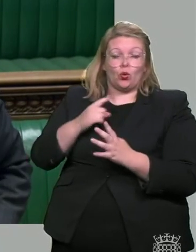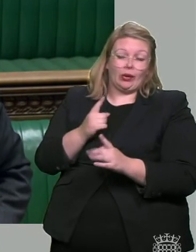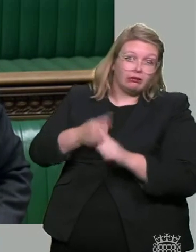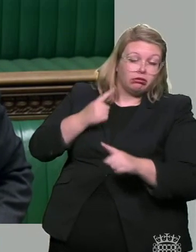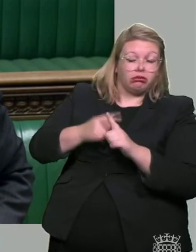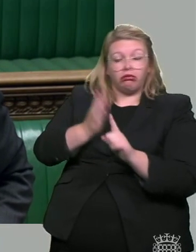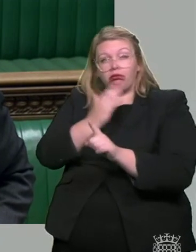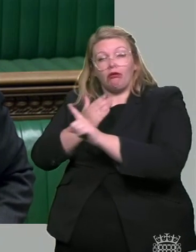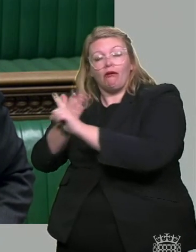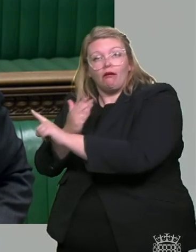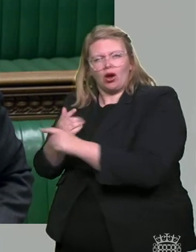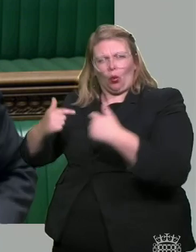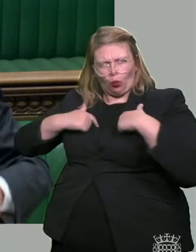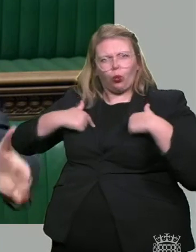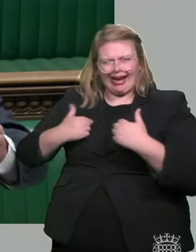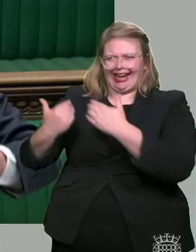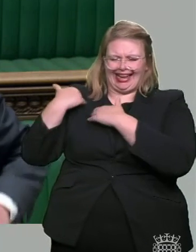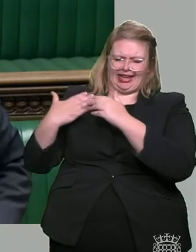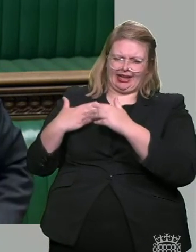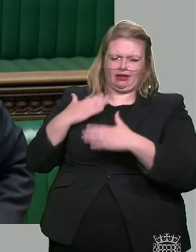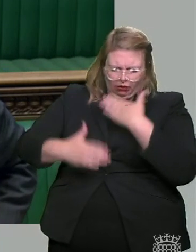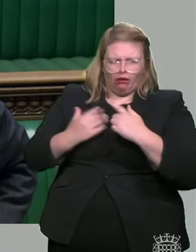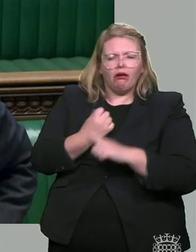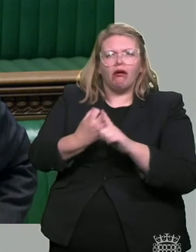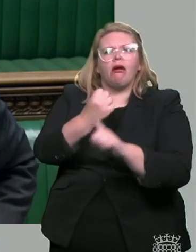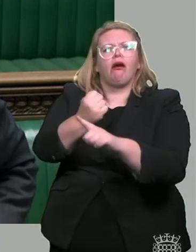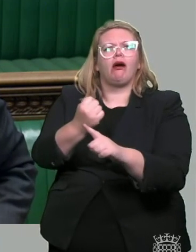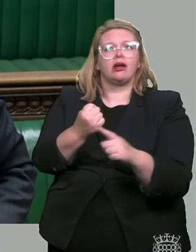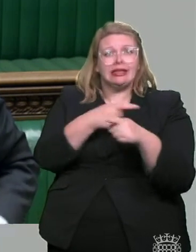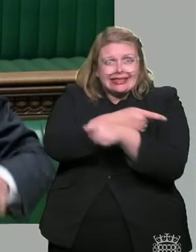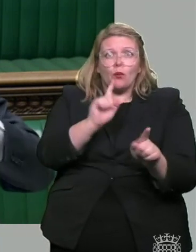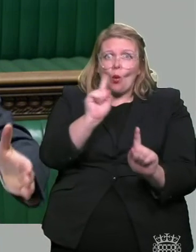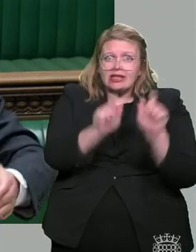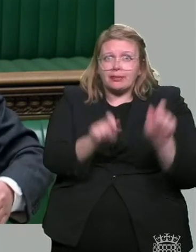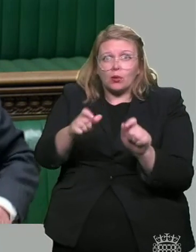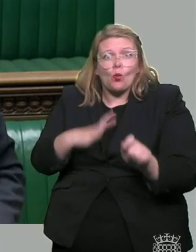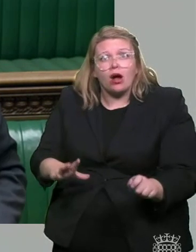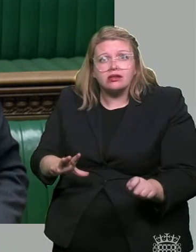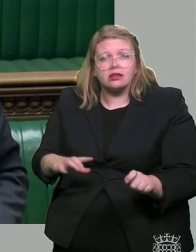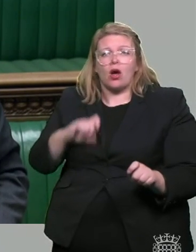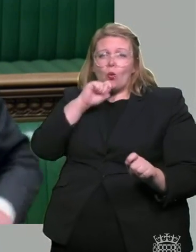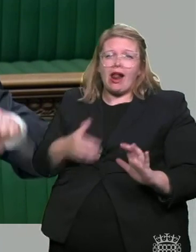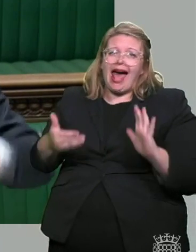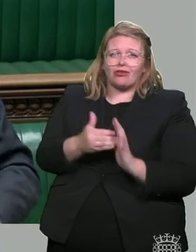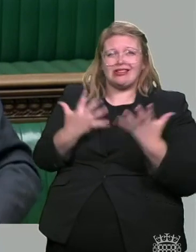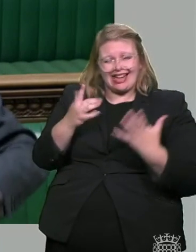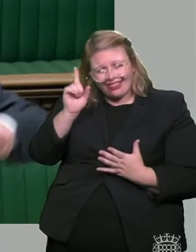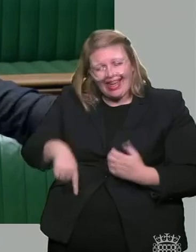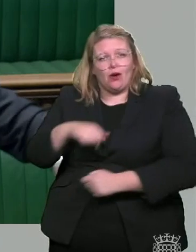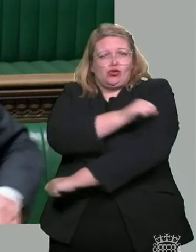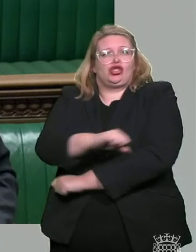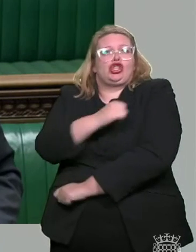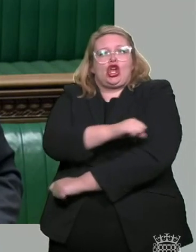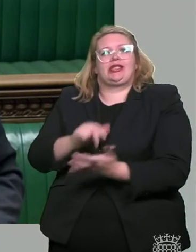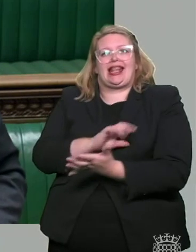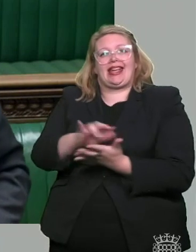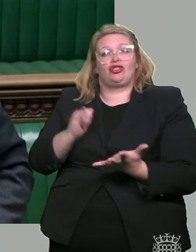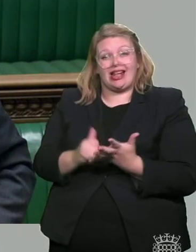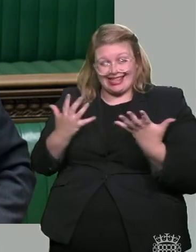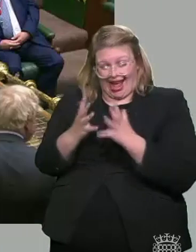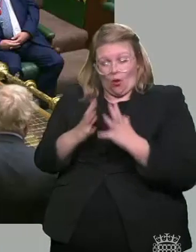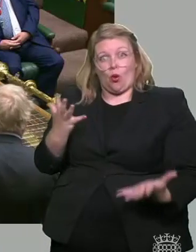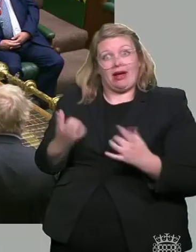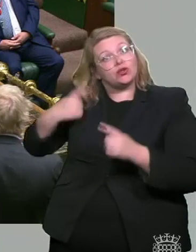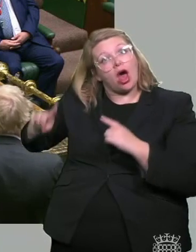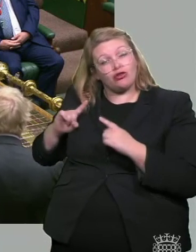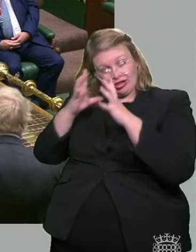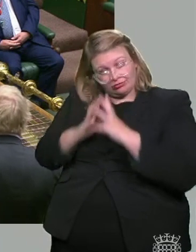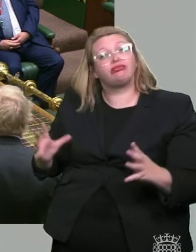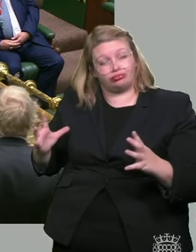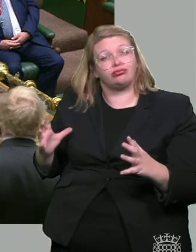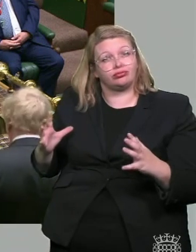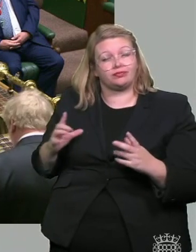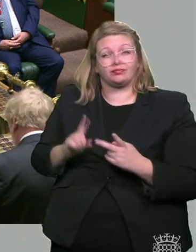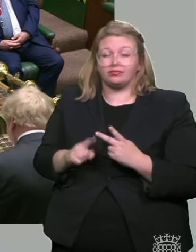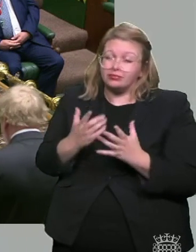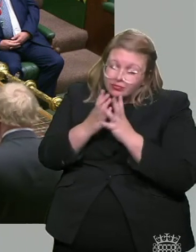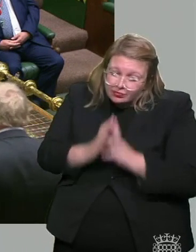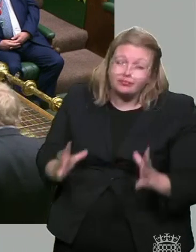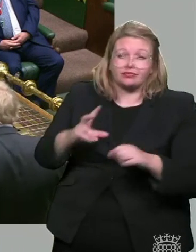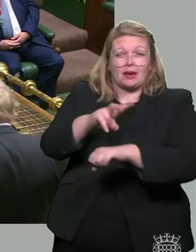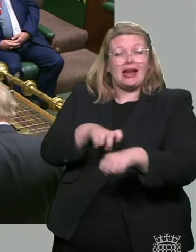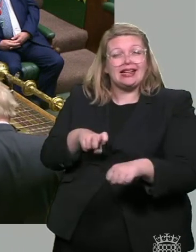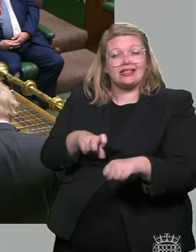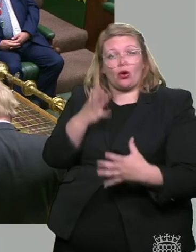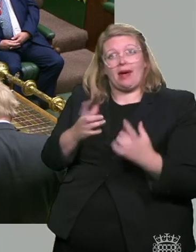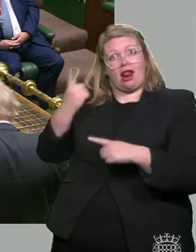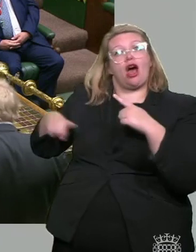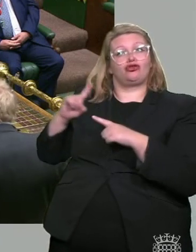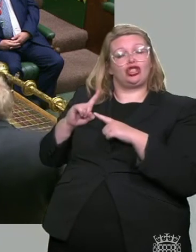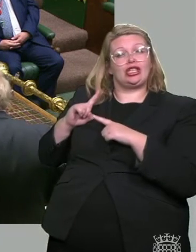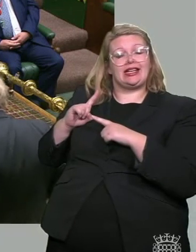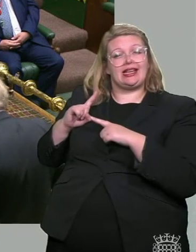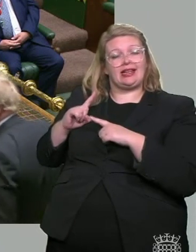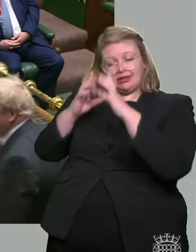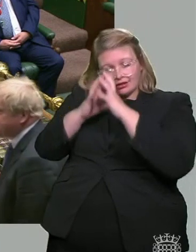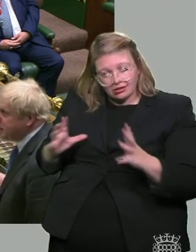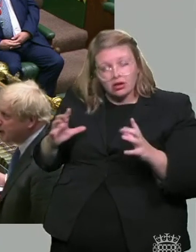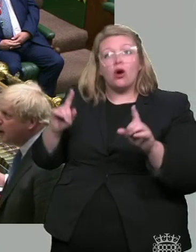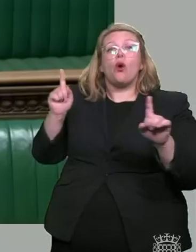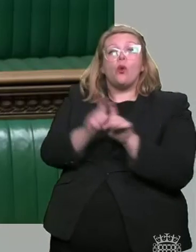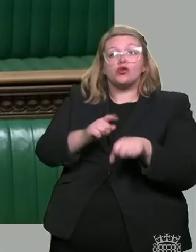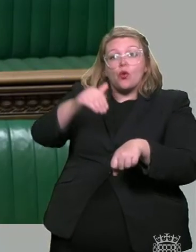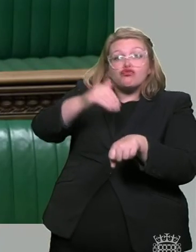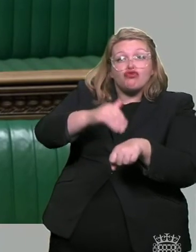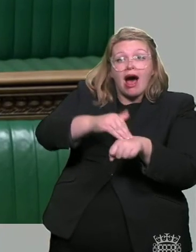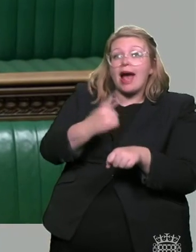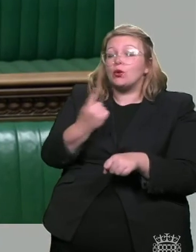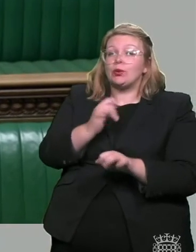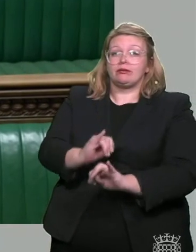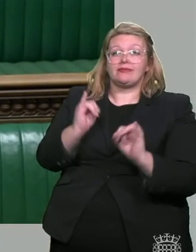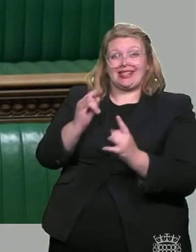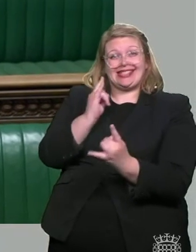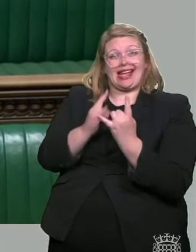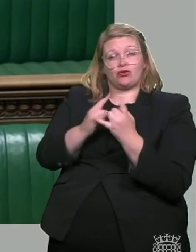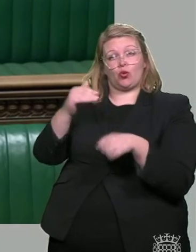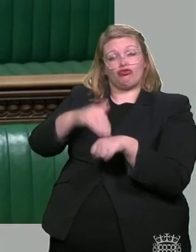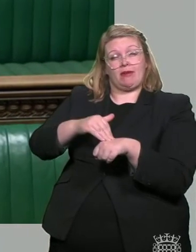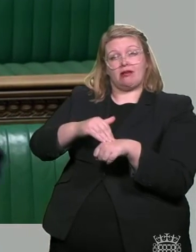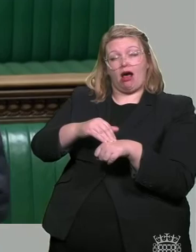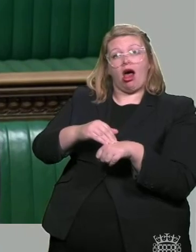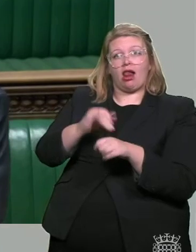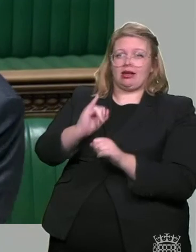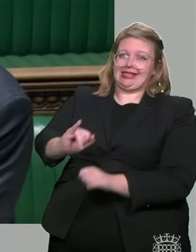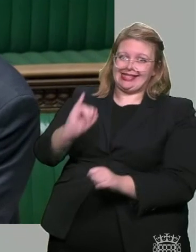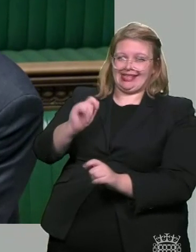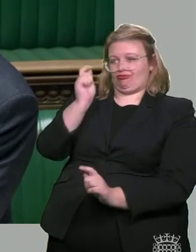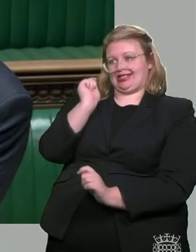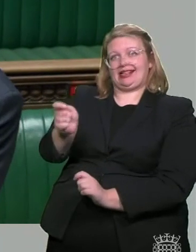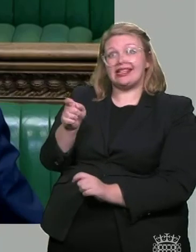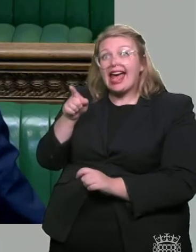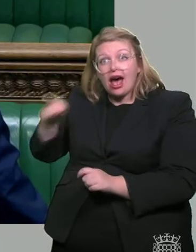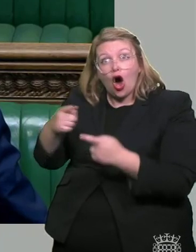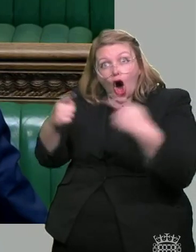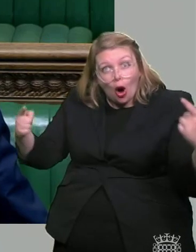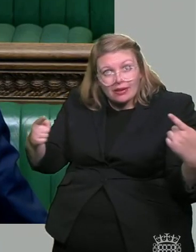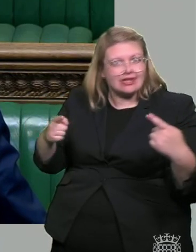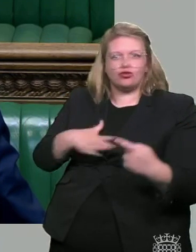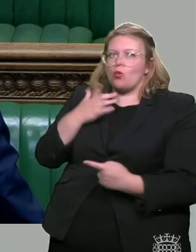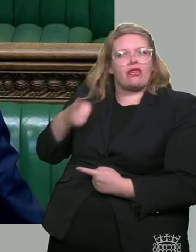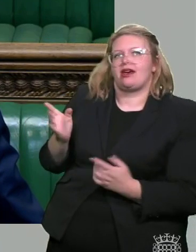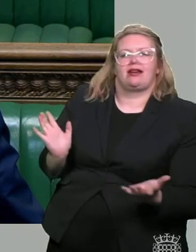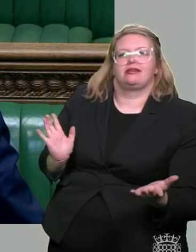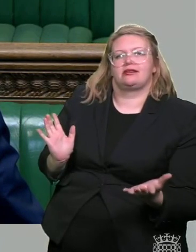This is a Government who are getting on with delivering on the people’s priorities. We are rolling out many more nurses, with 10,000 more nurses in the NHS now than there were this time last year, and 8,771 more police officers on our streets now than they were when I was elected, with tougher sentences for serious sexual and violent criminals, which the right honourable and learned Gentleman opposed.